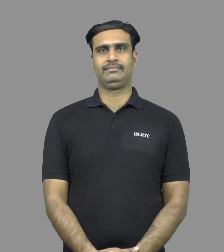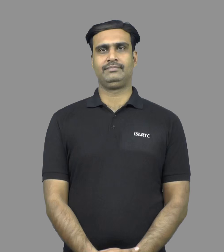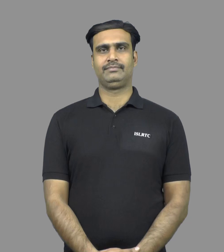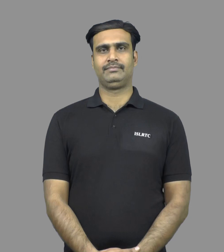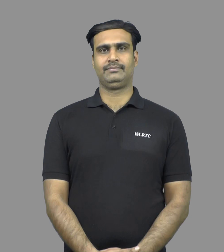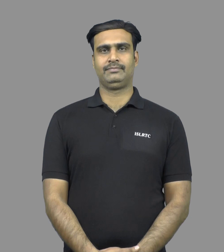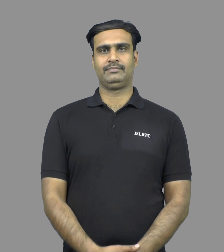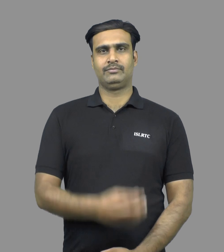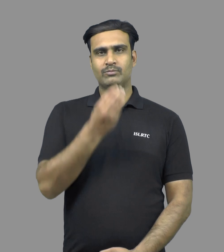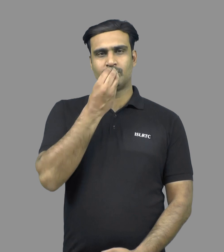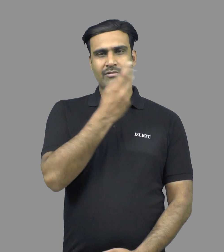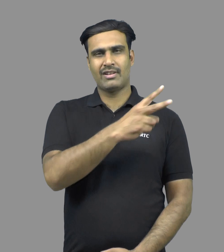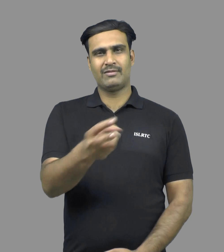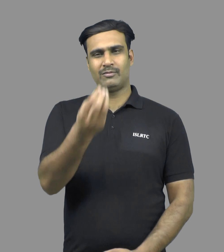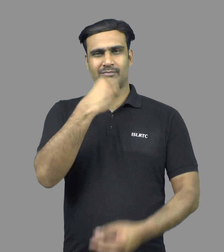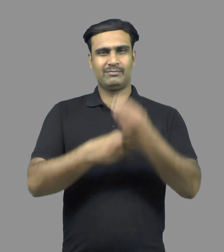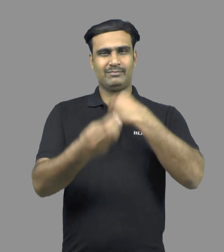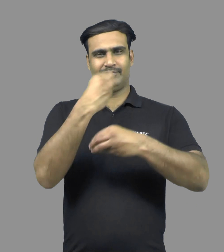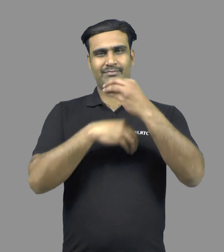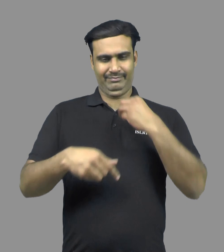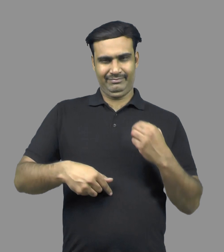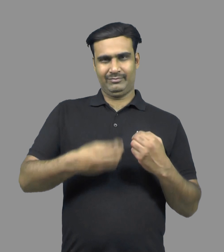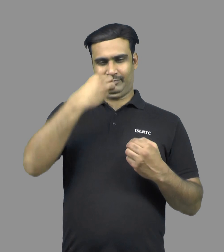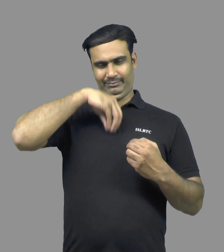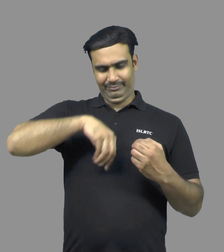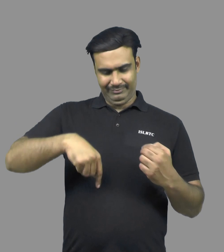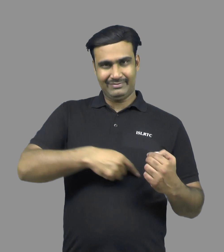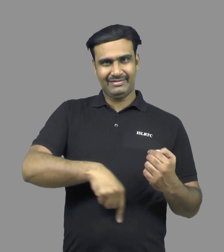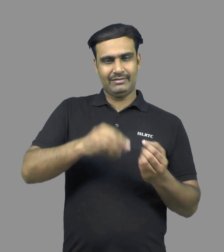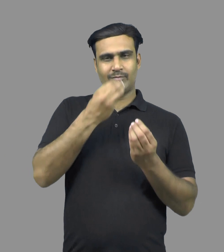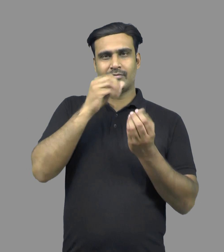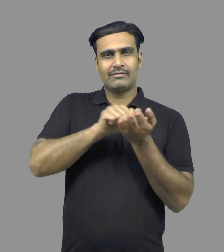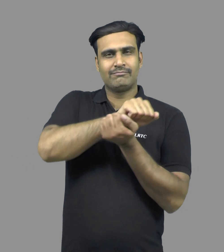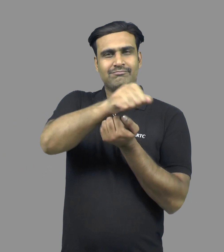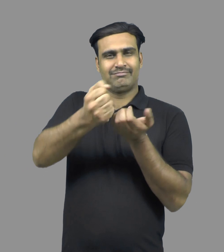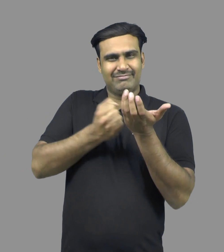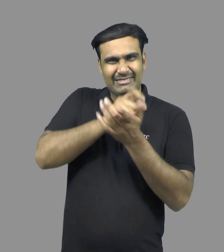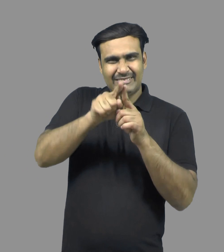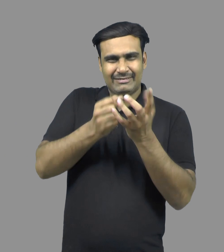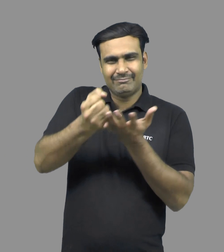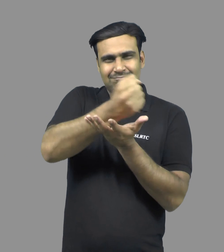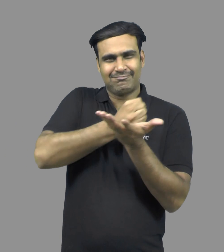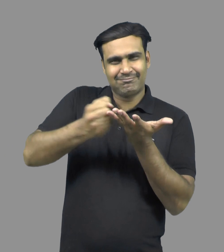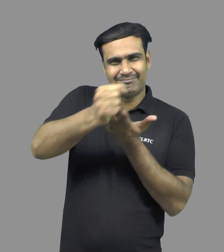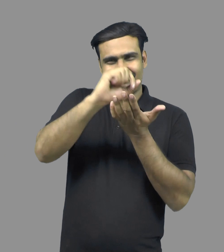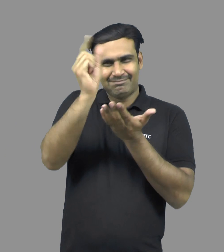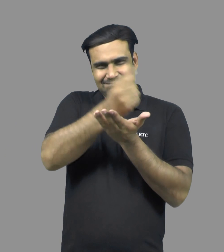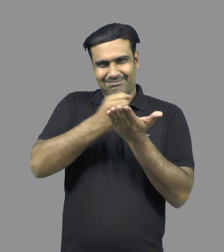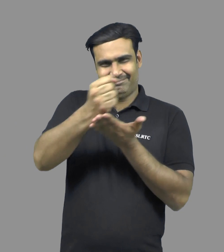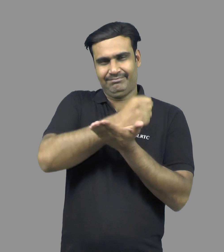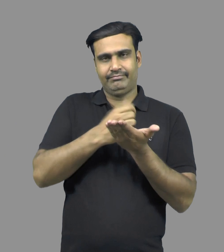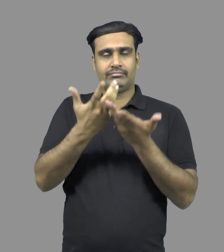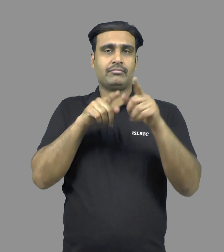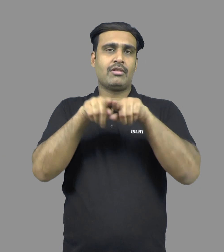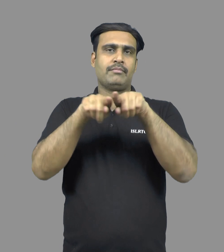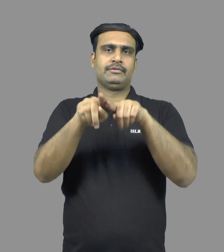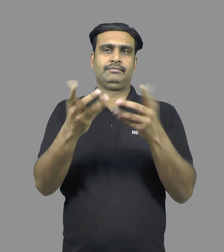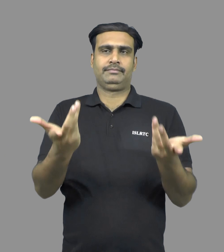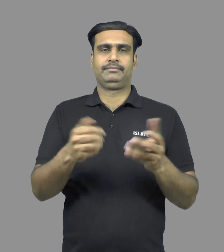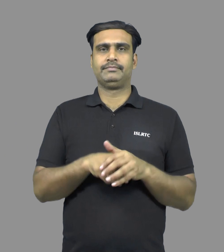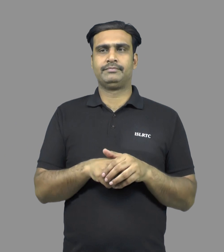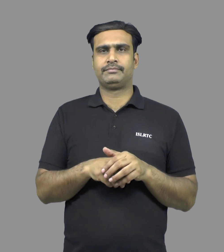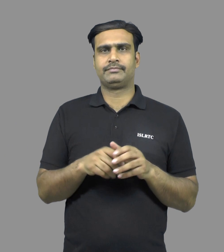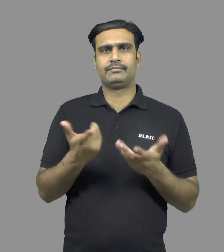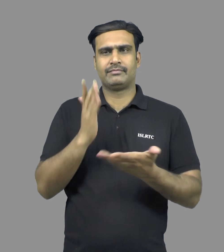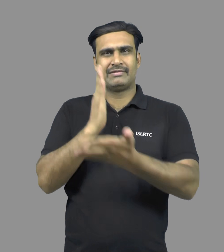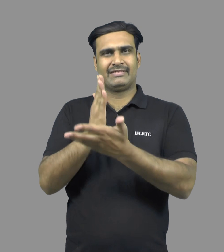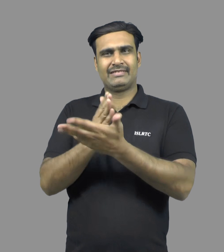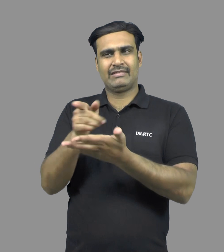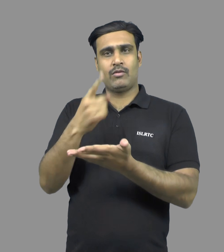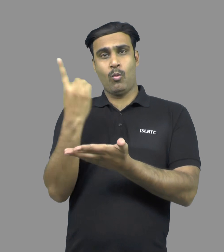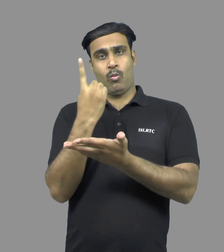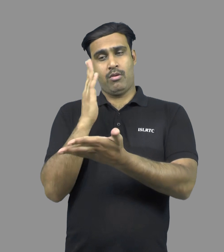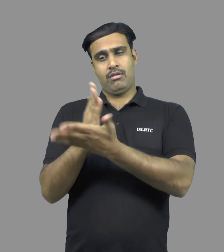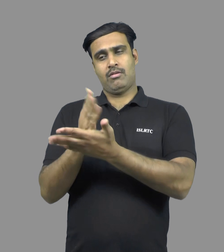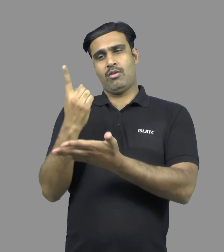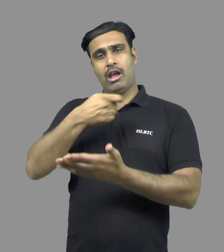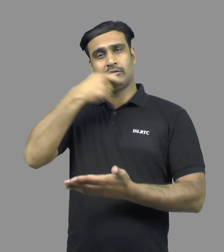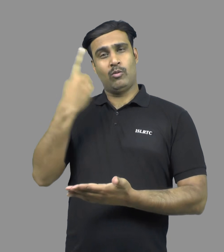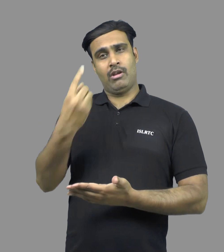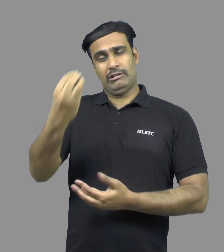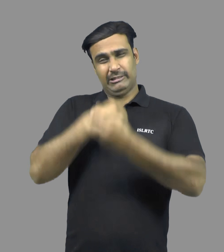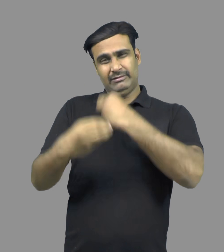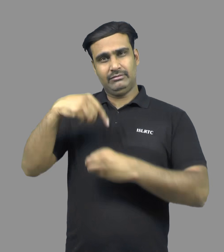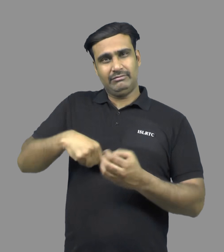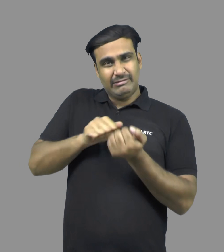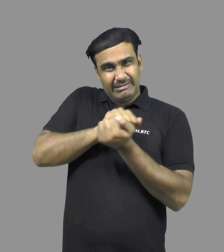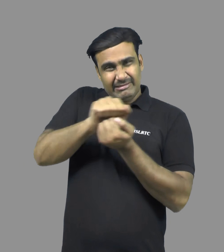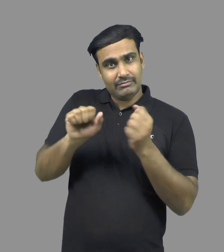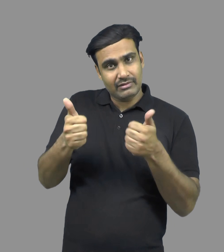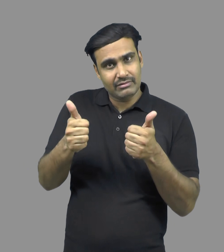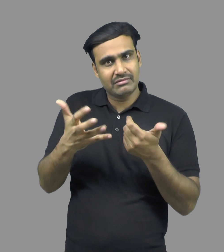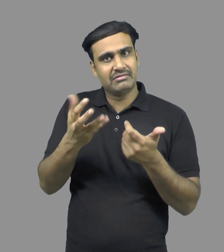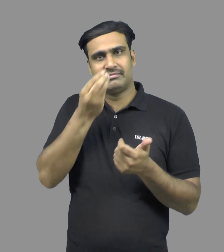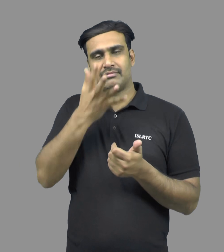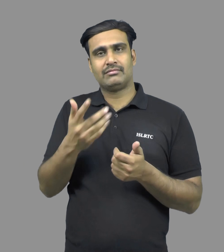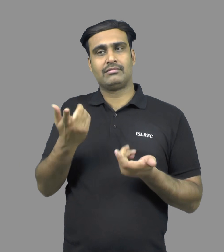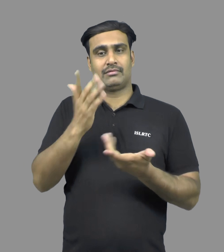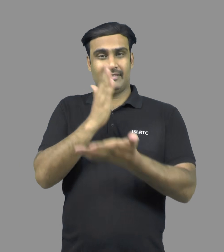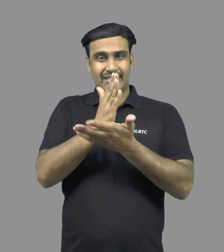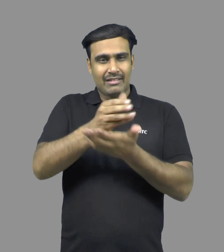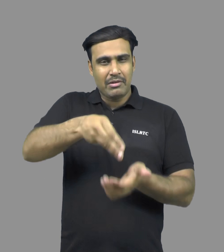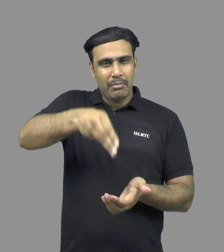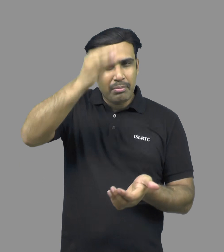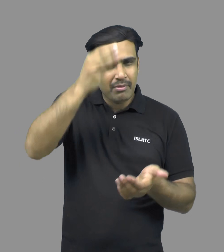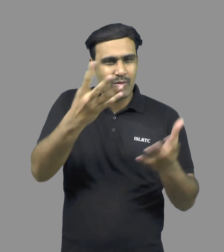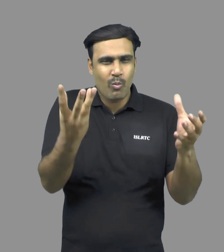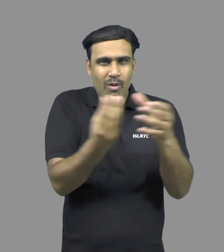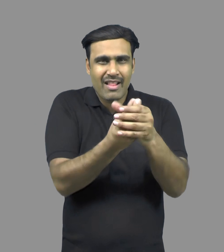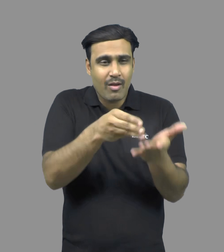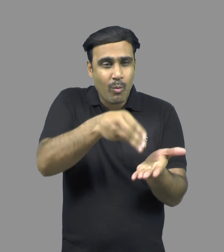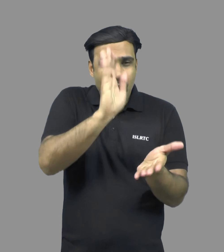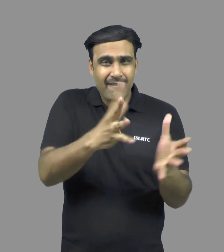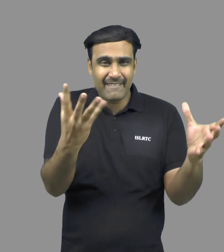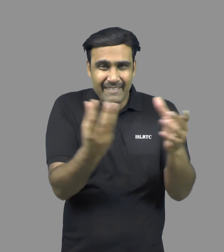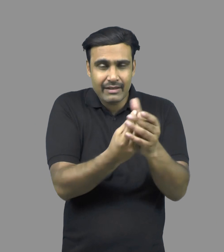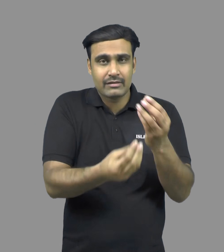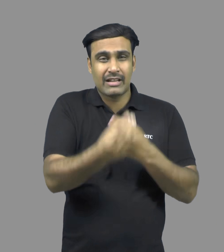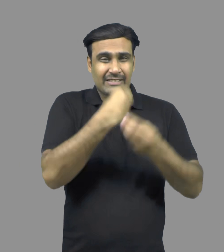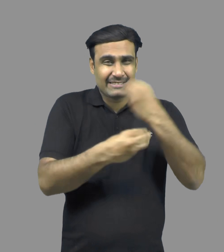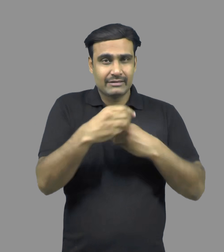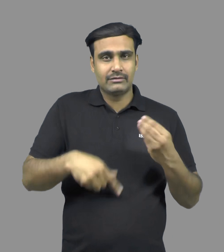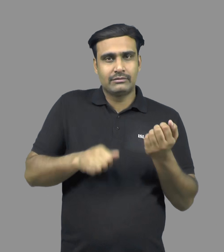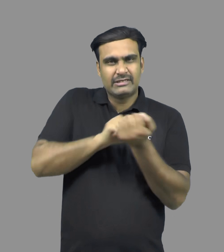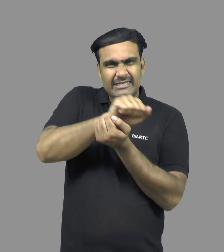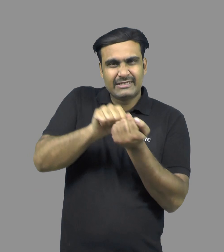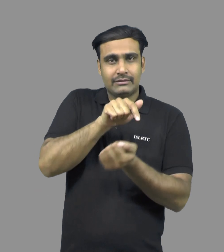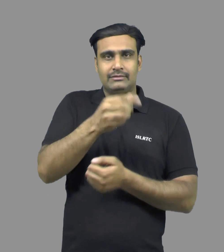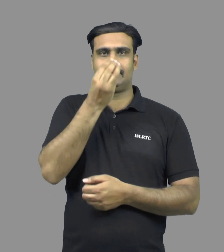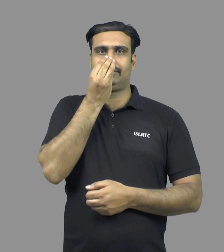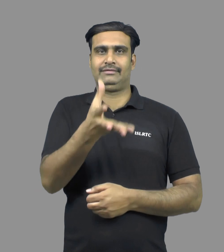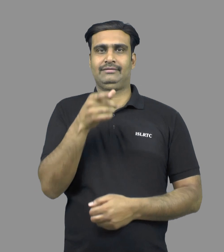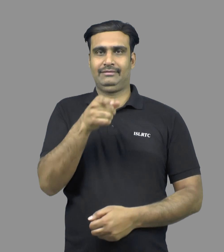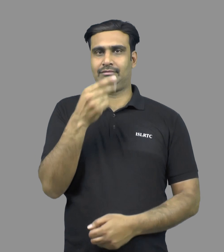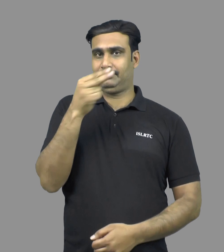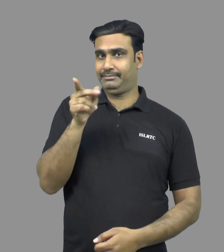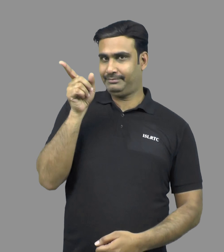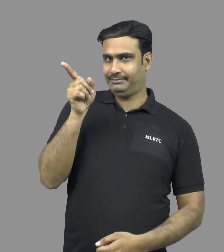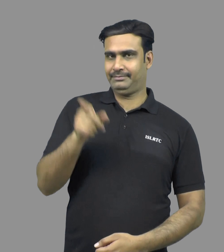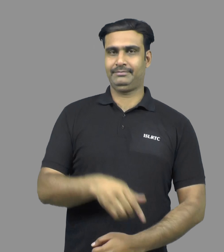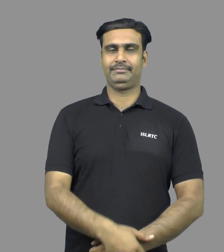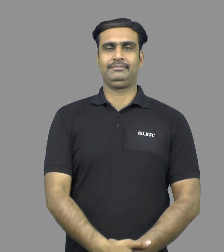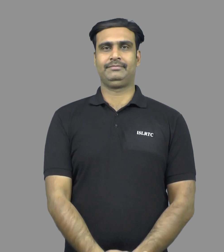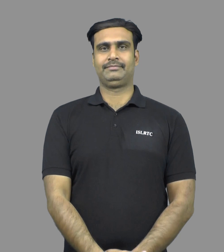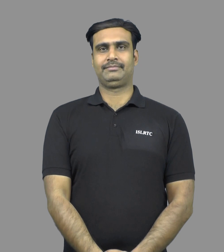Digestible